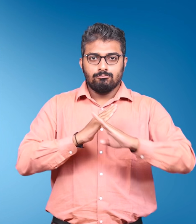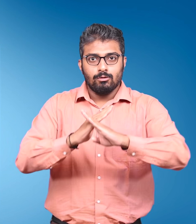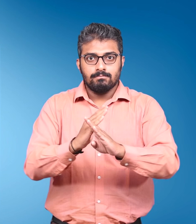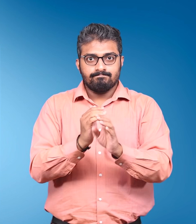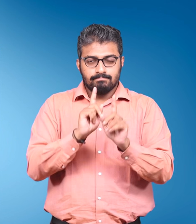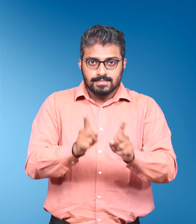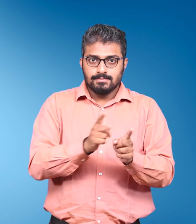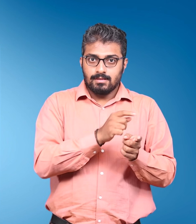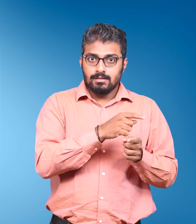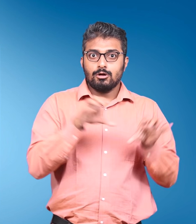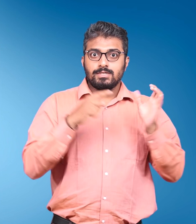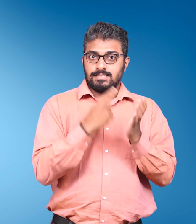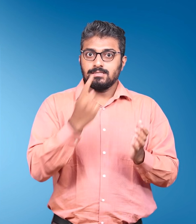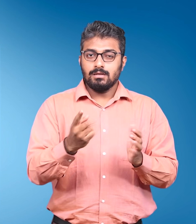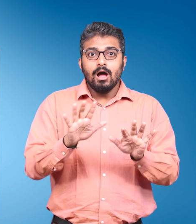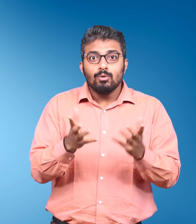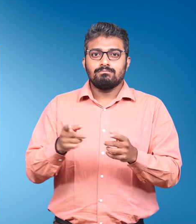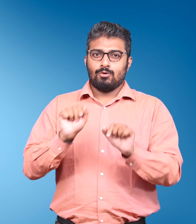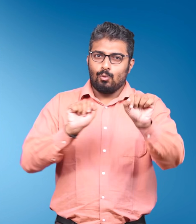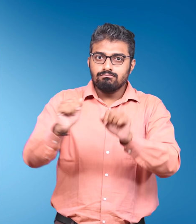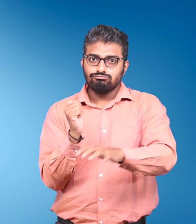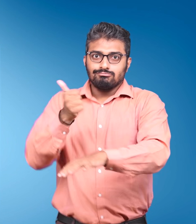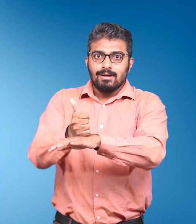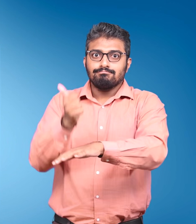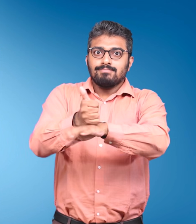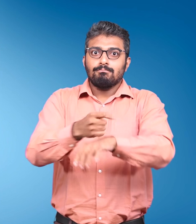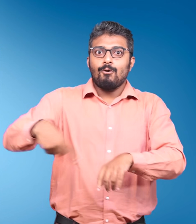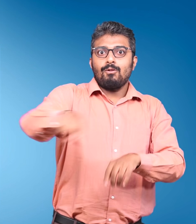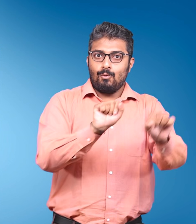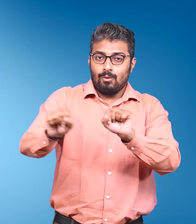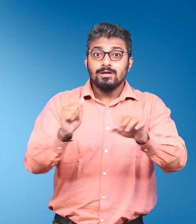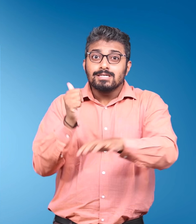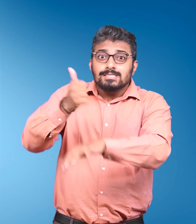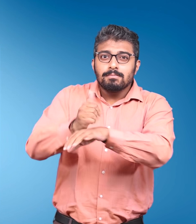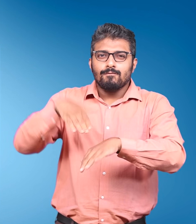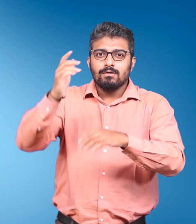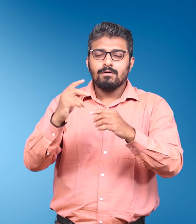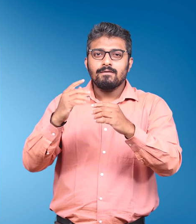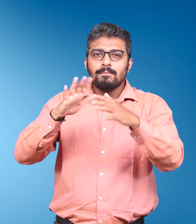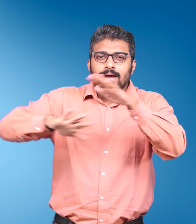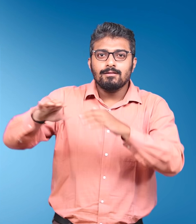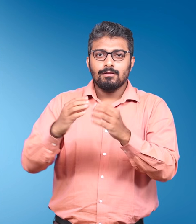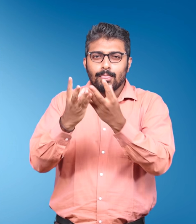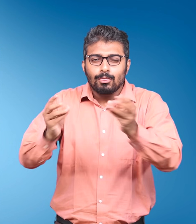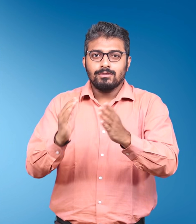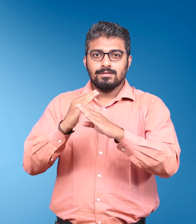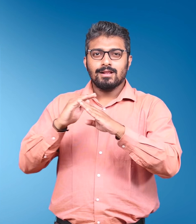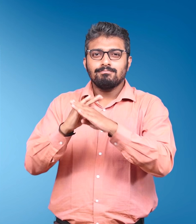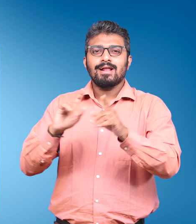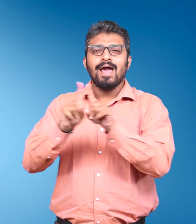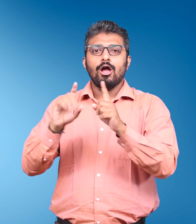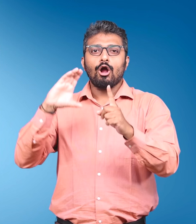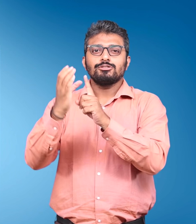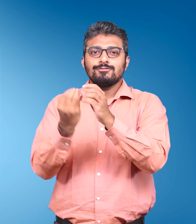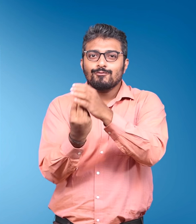can set up their own educational institutions in order to preserve and develop their own culture.